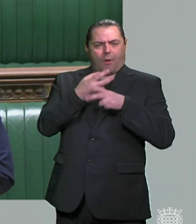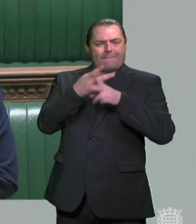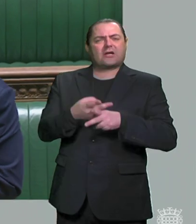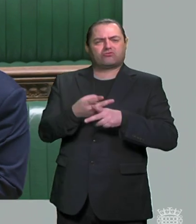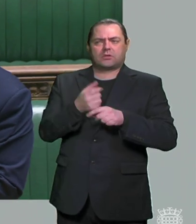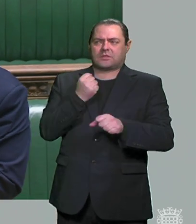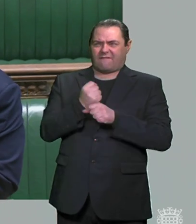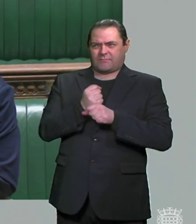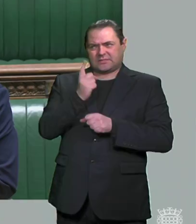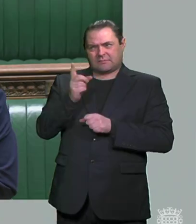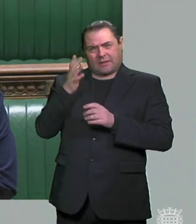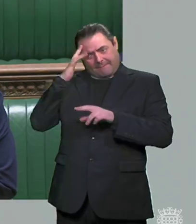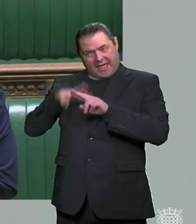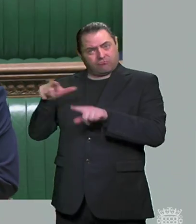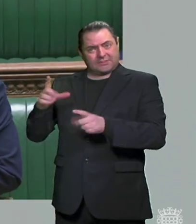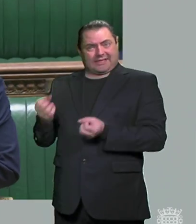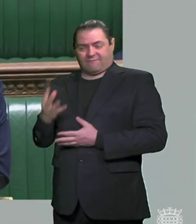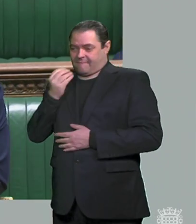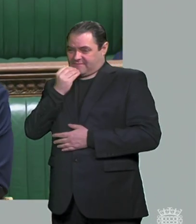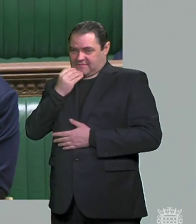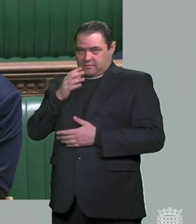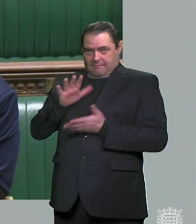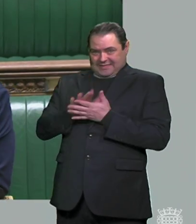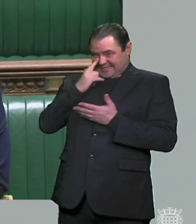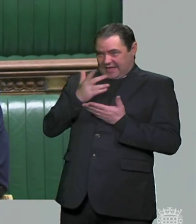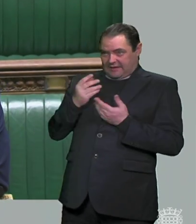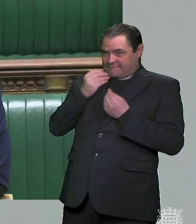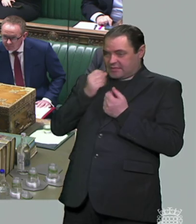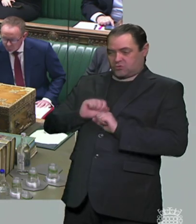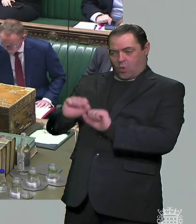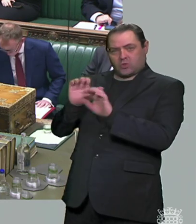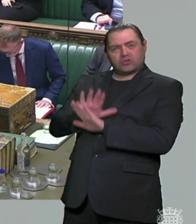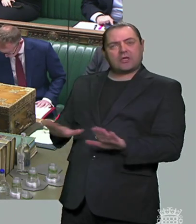He should tell that to the parents who are going without food to feed their children.